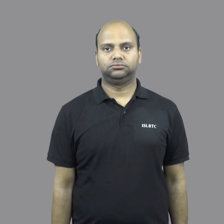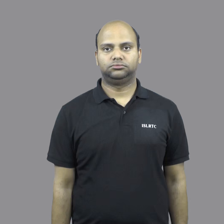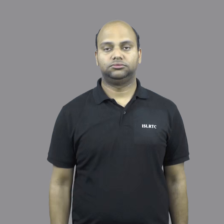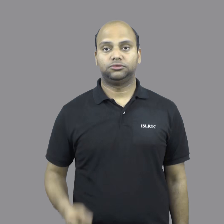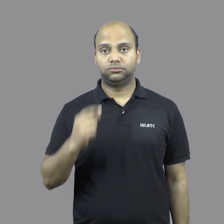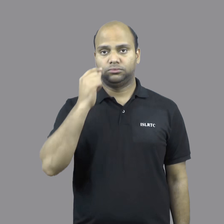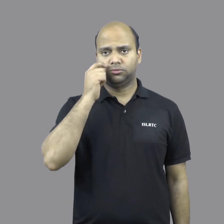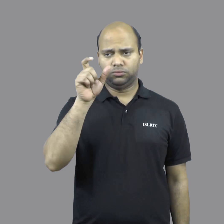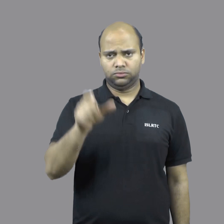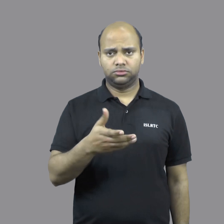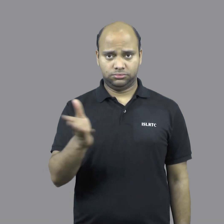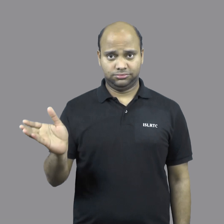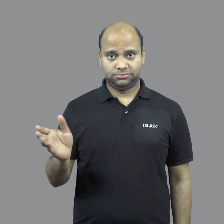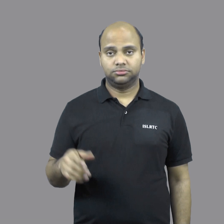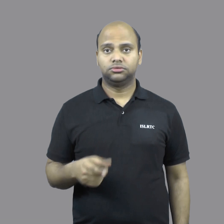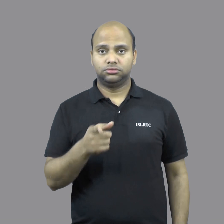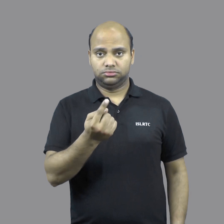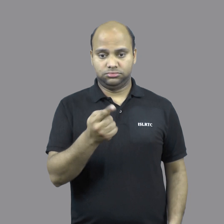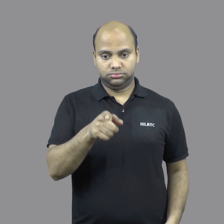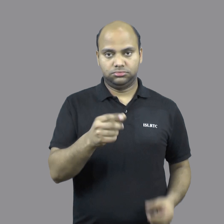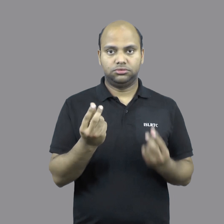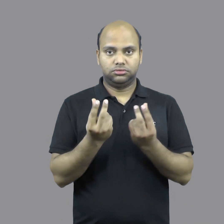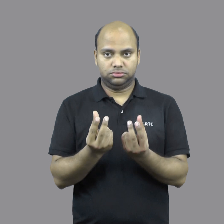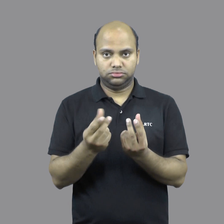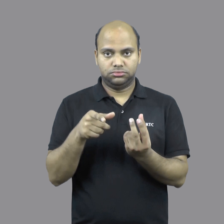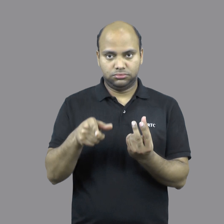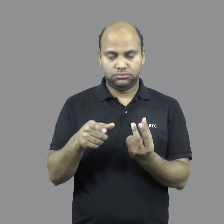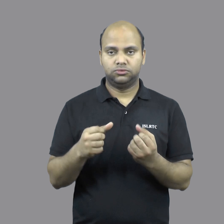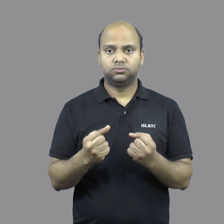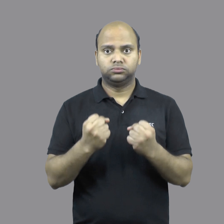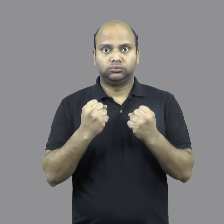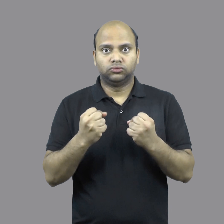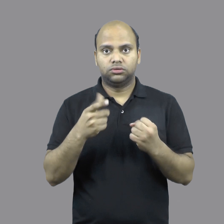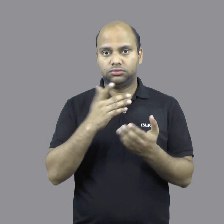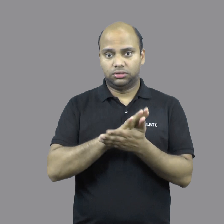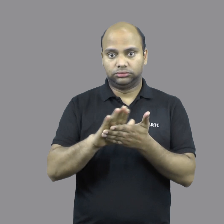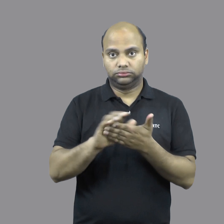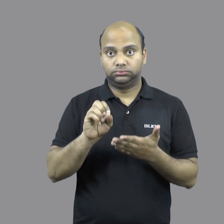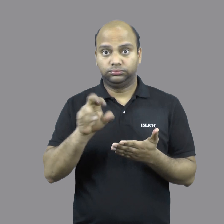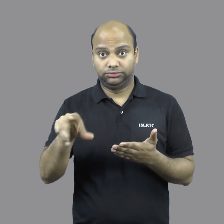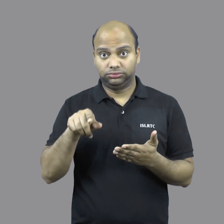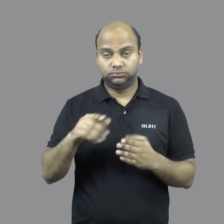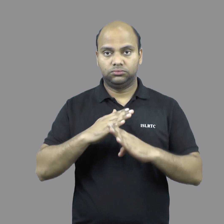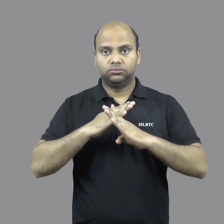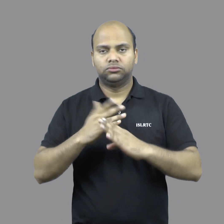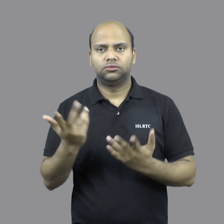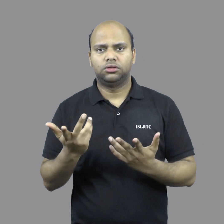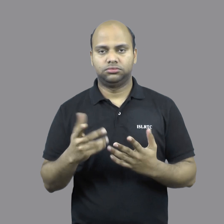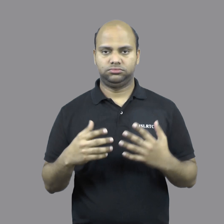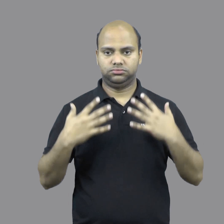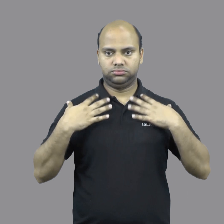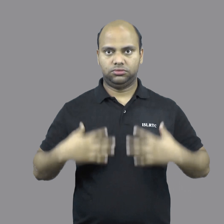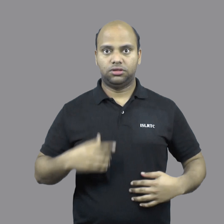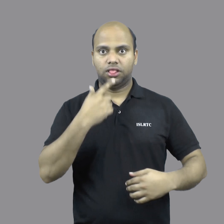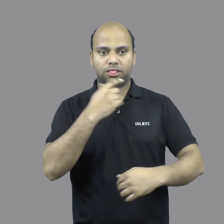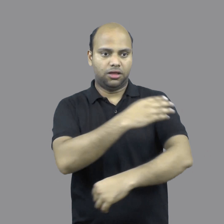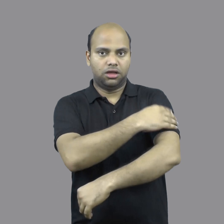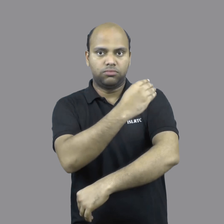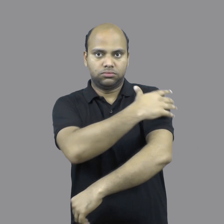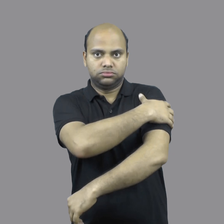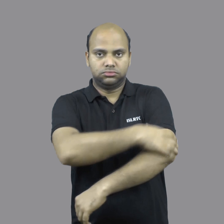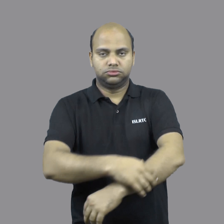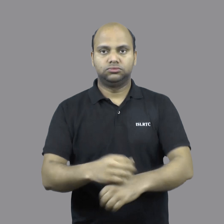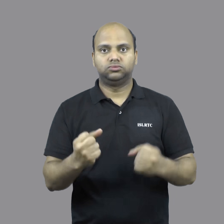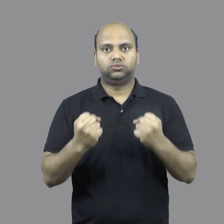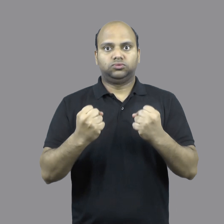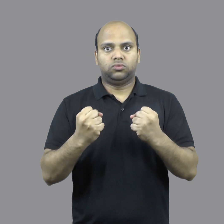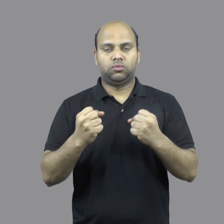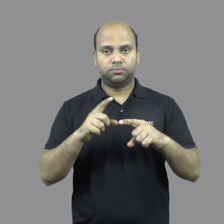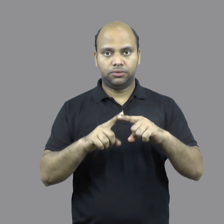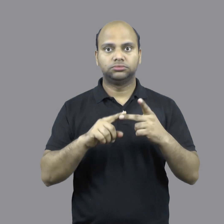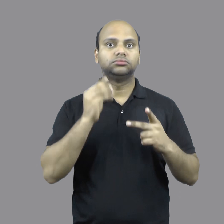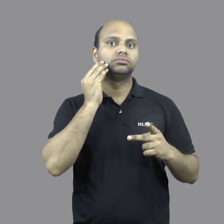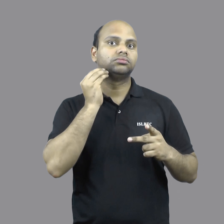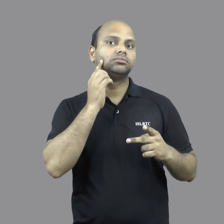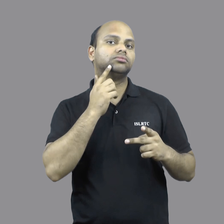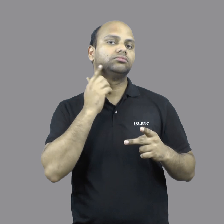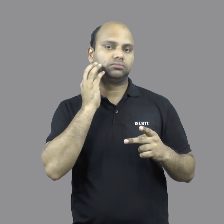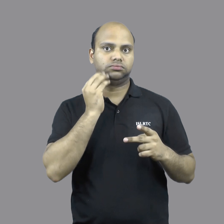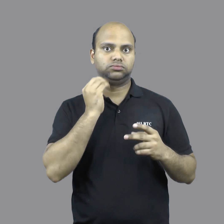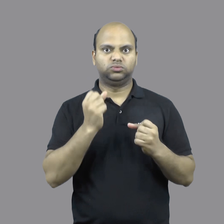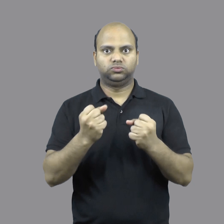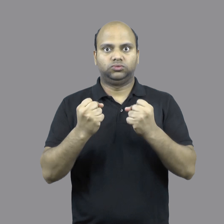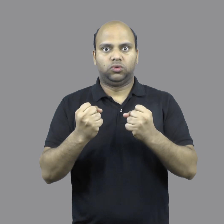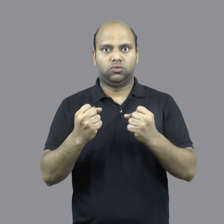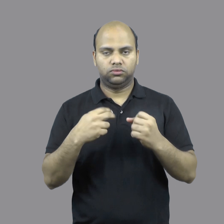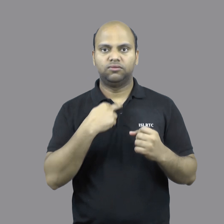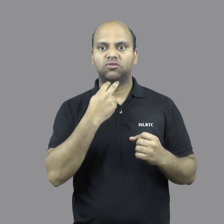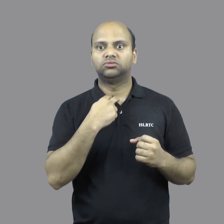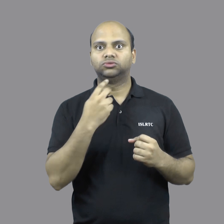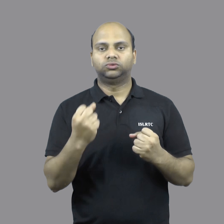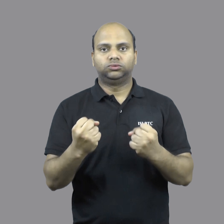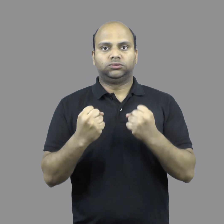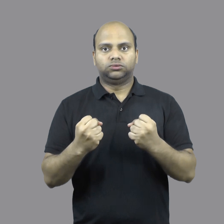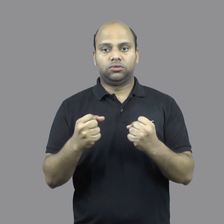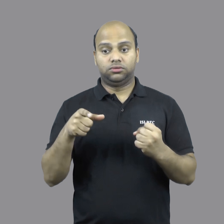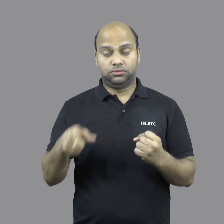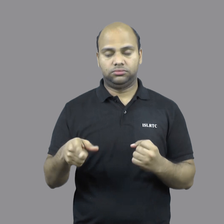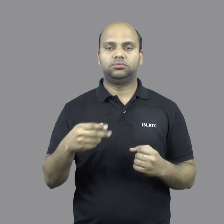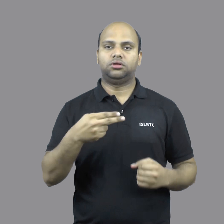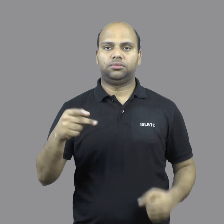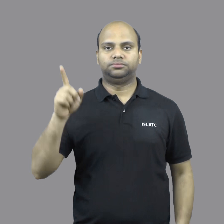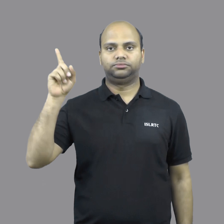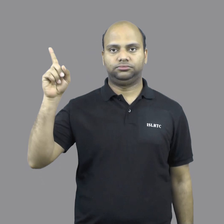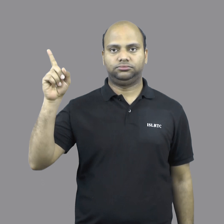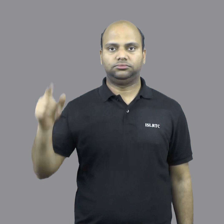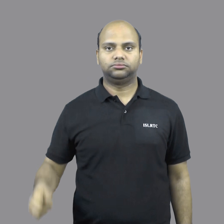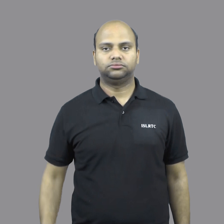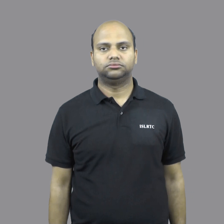Androgen